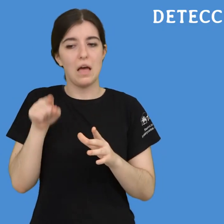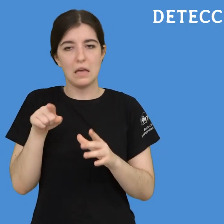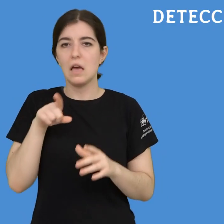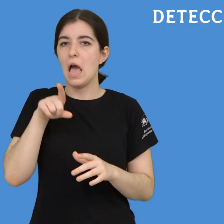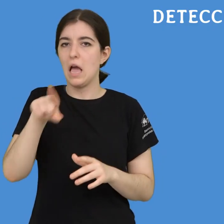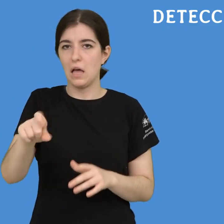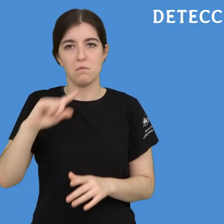cancer